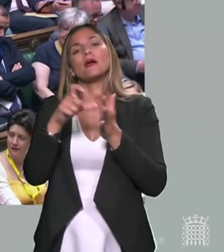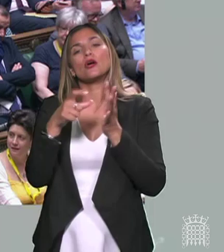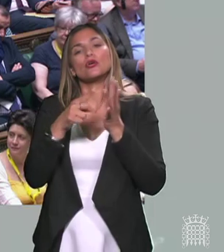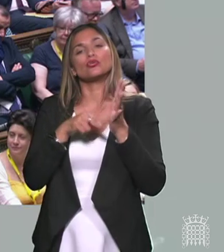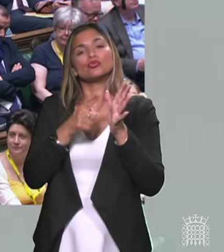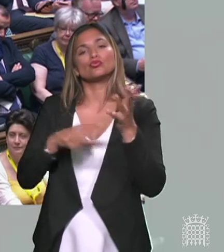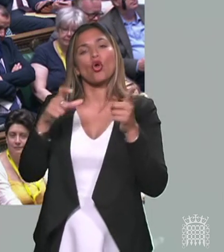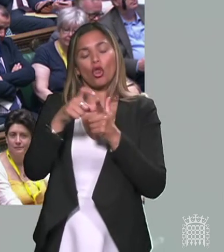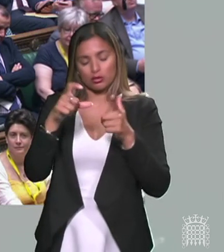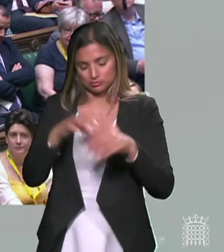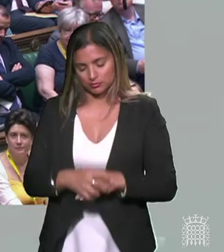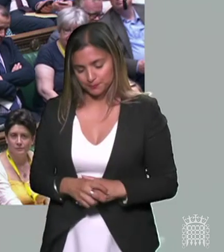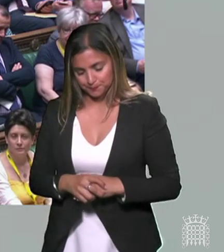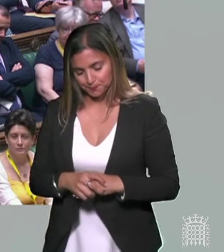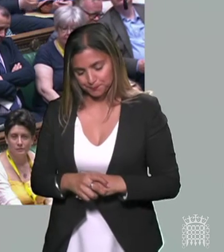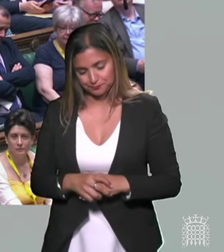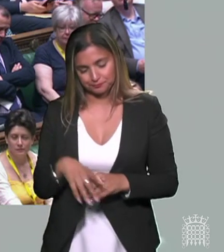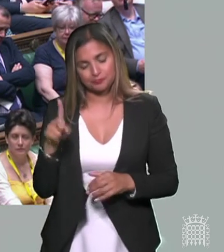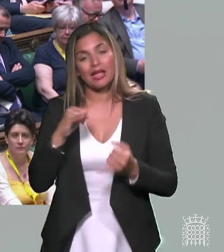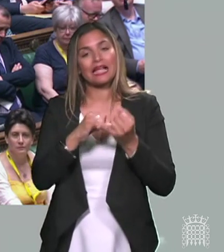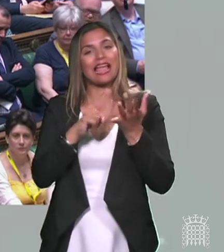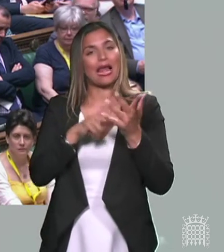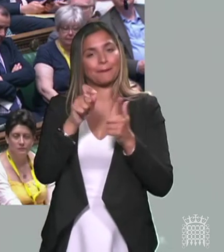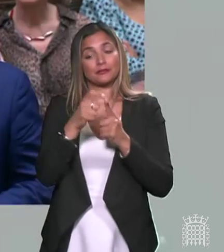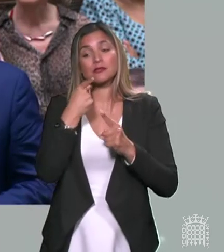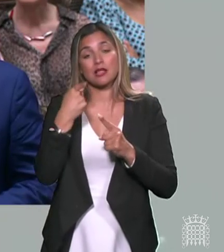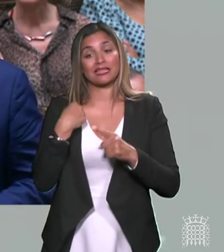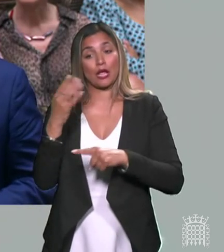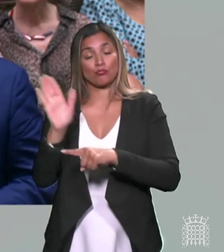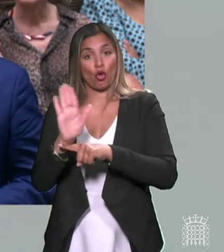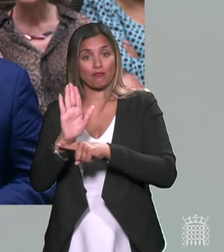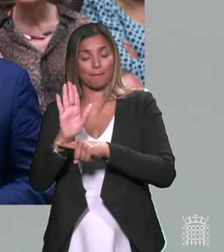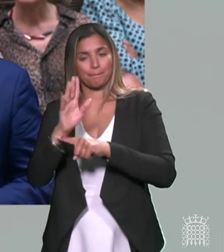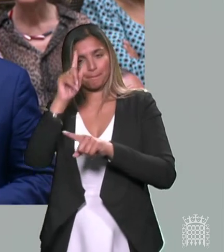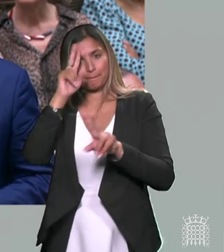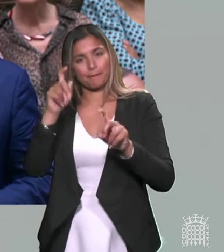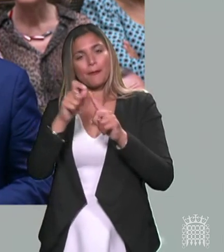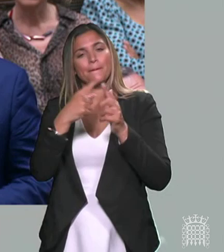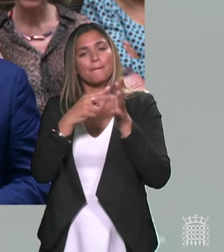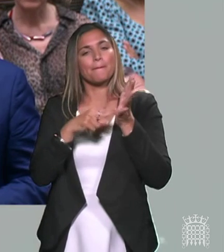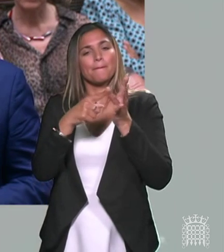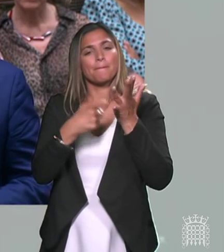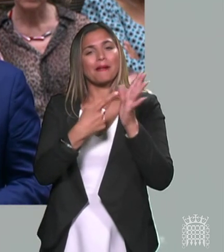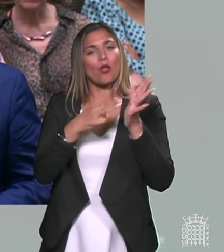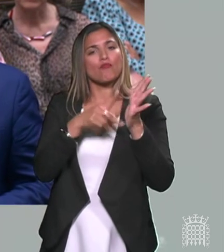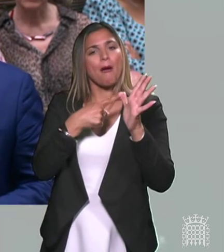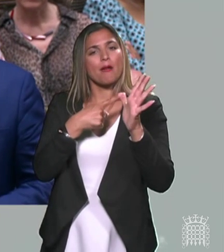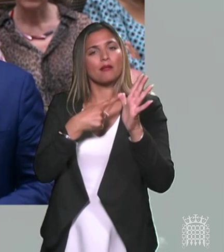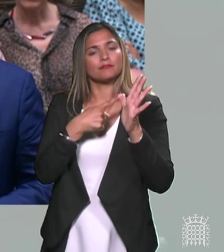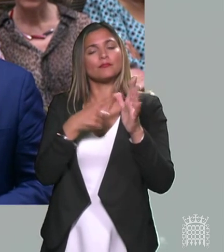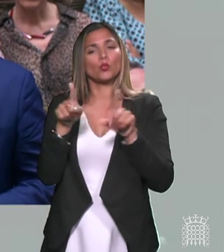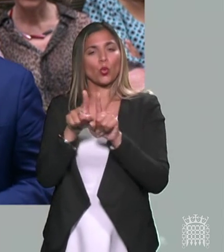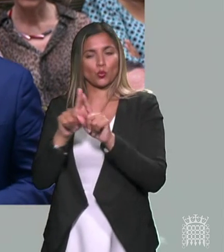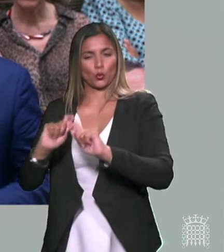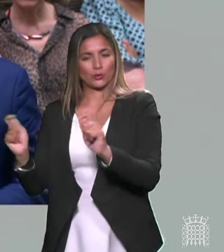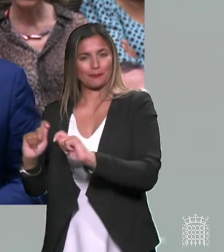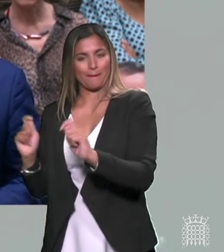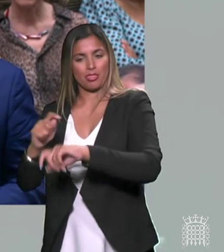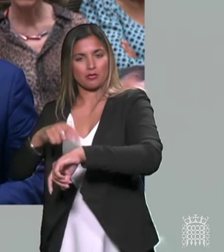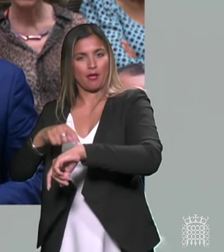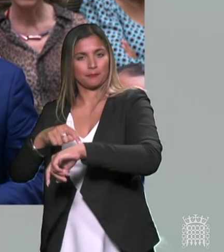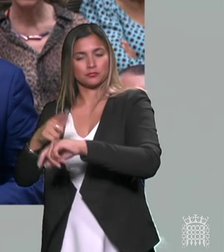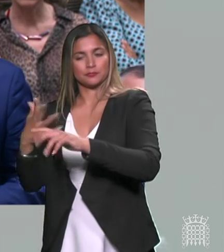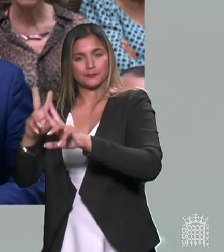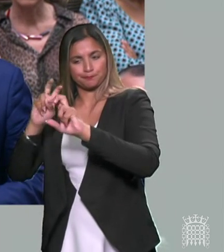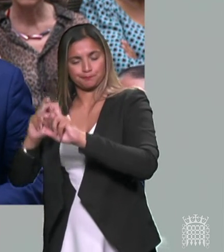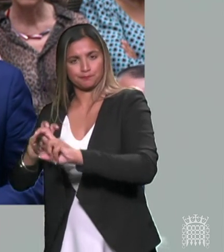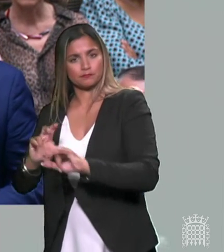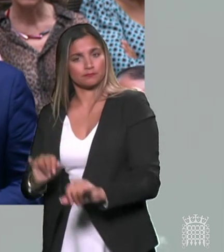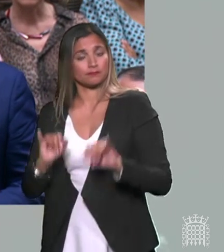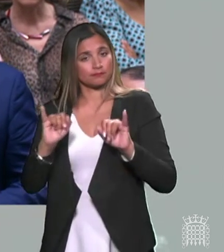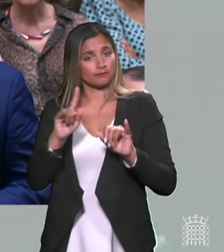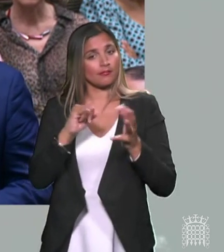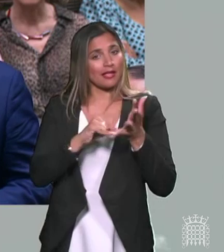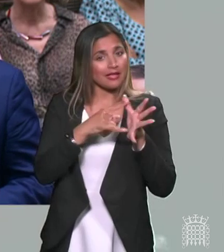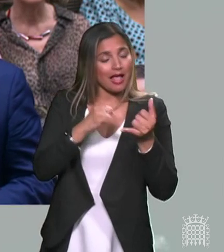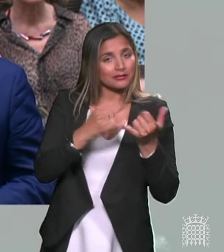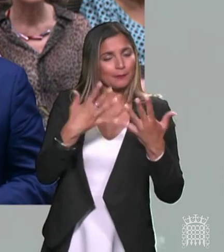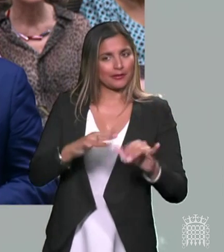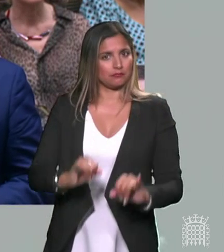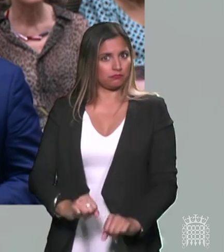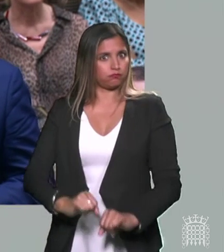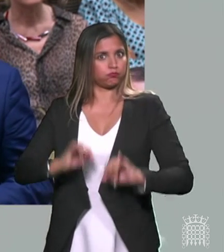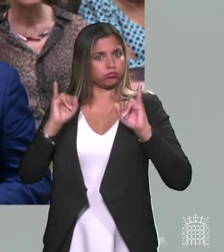Last night’s “Panorama”, and the joint investigation with The Times newspaper, have exposed yet more evidence of unlawful killings by special forces, this time in Afghanistan.